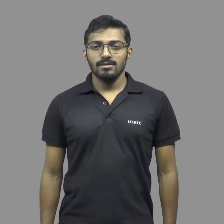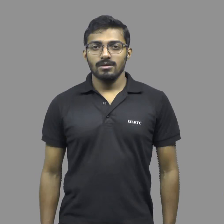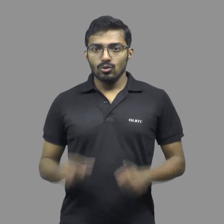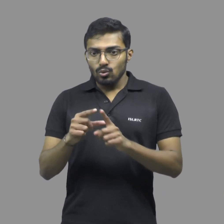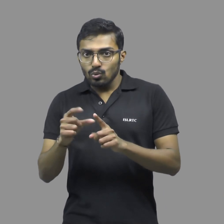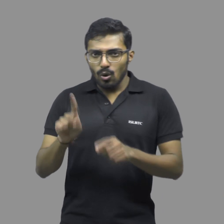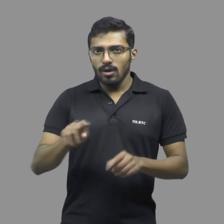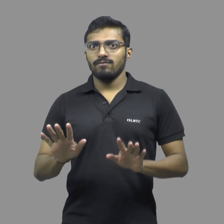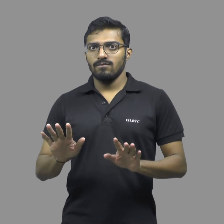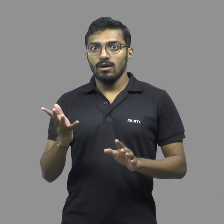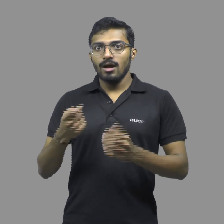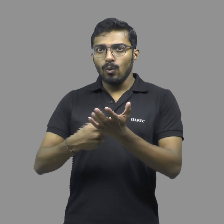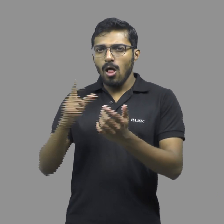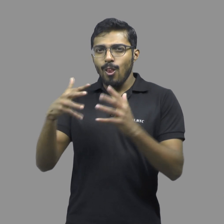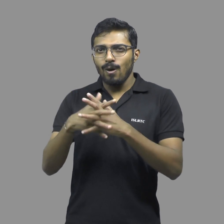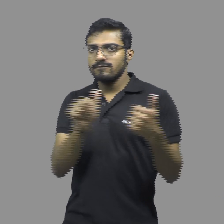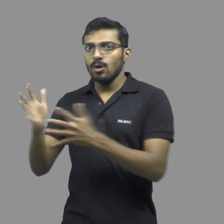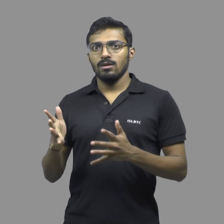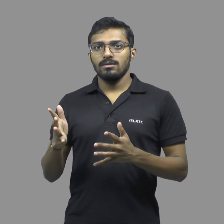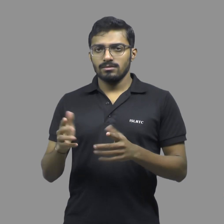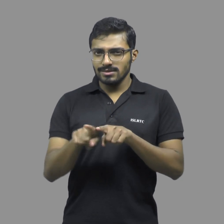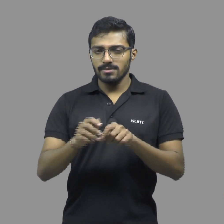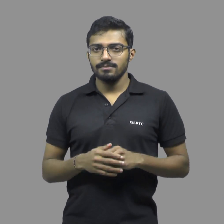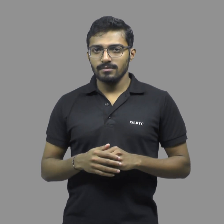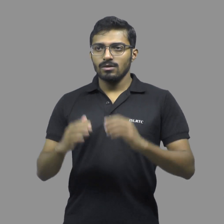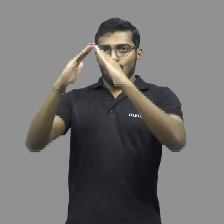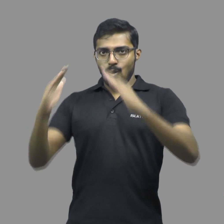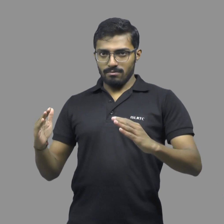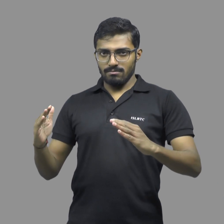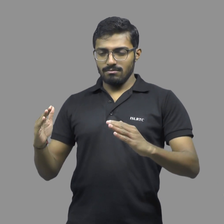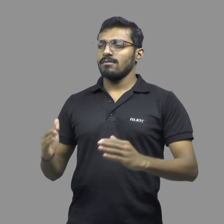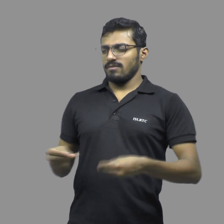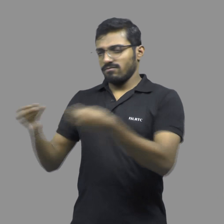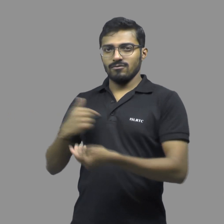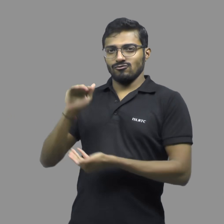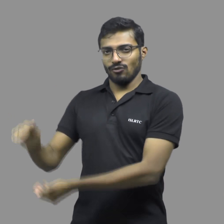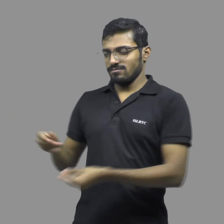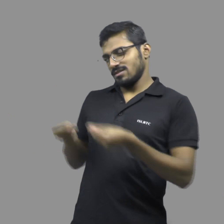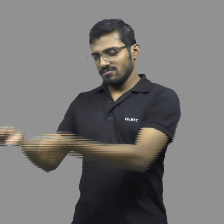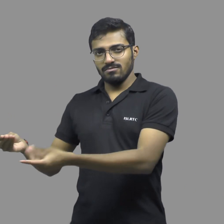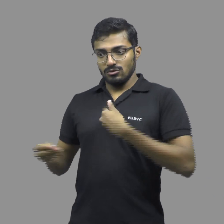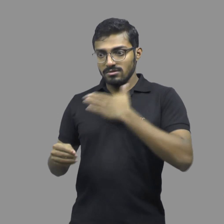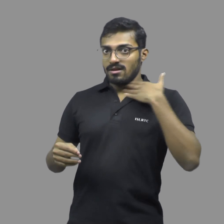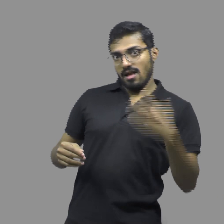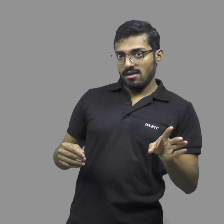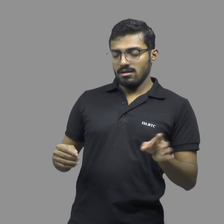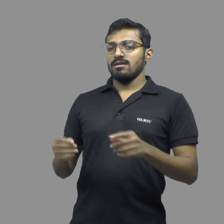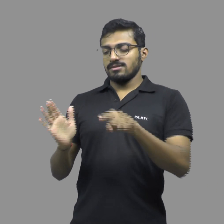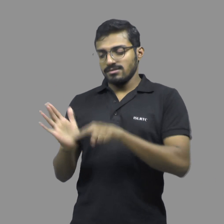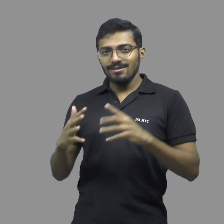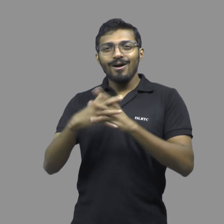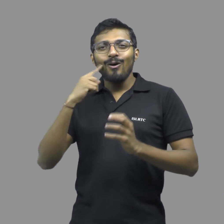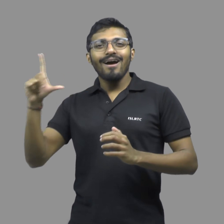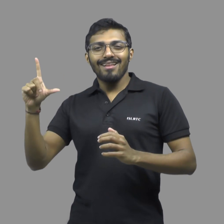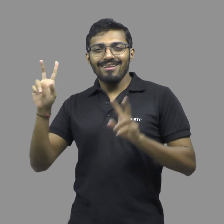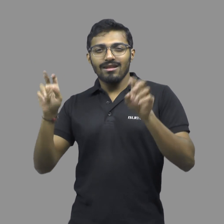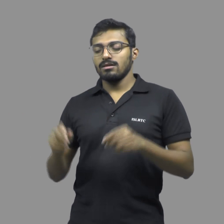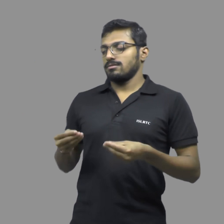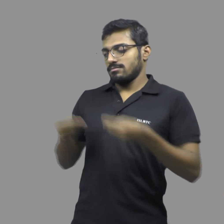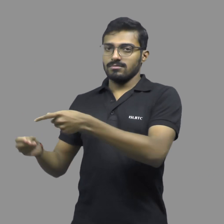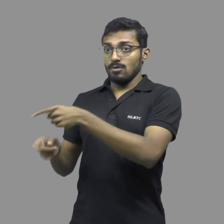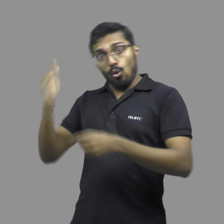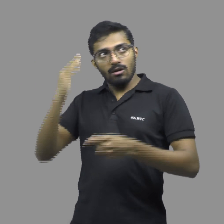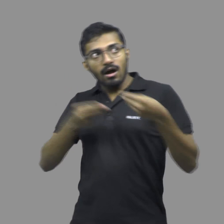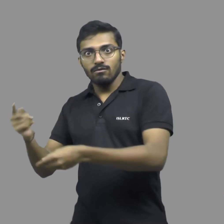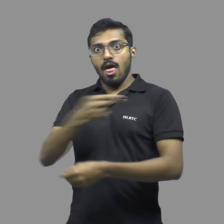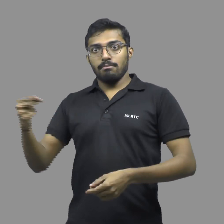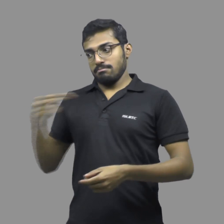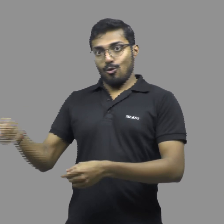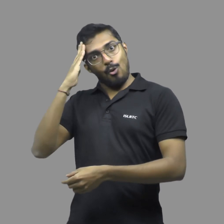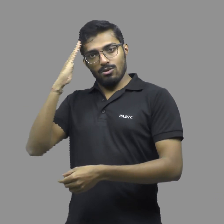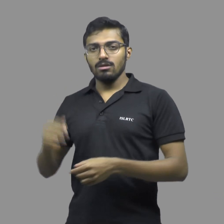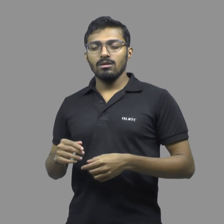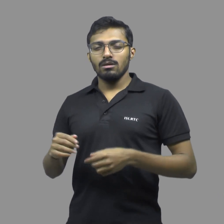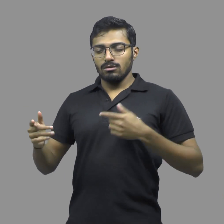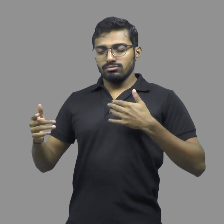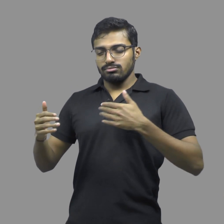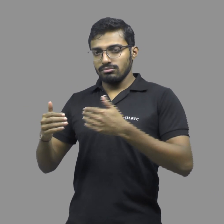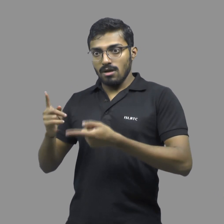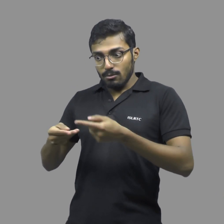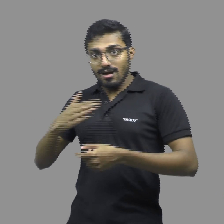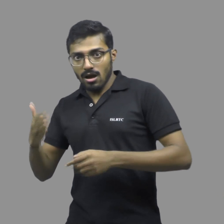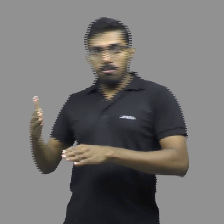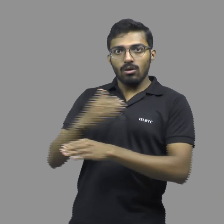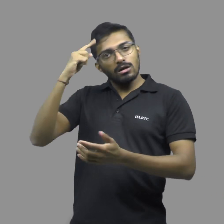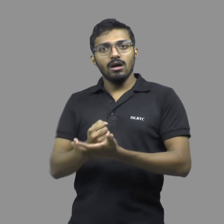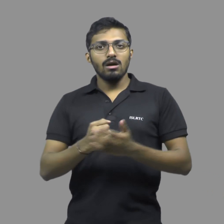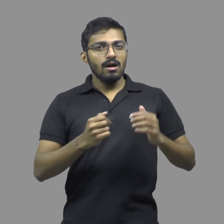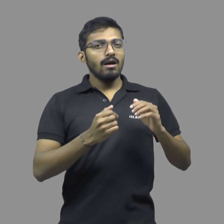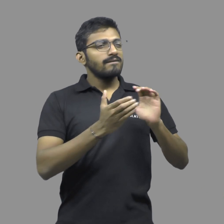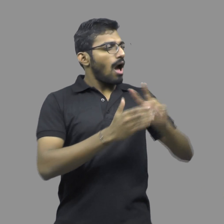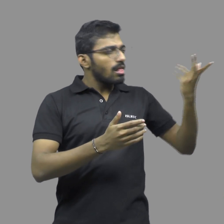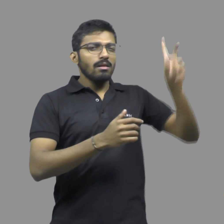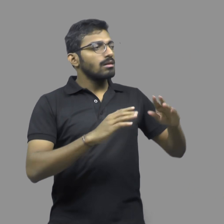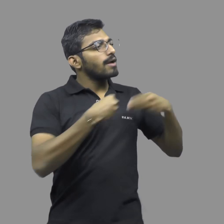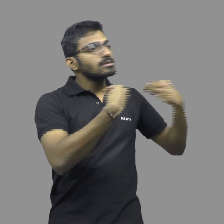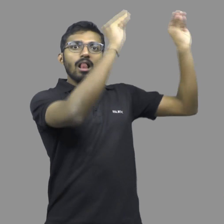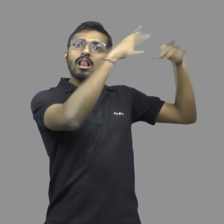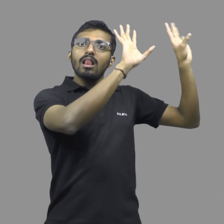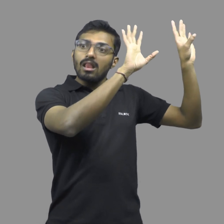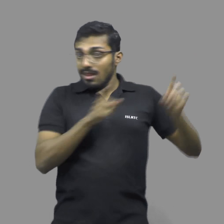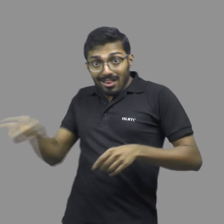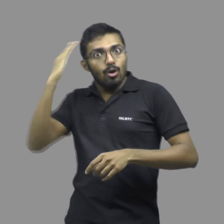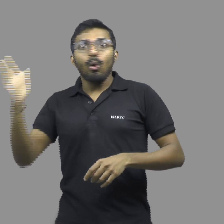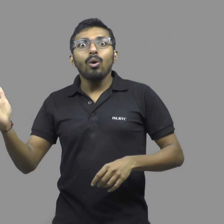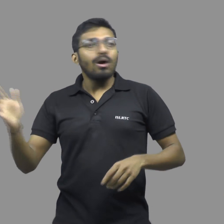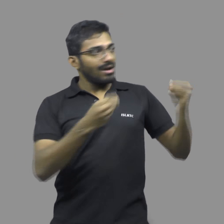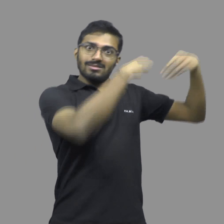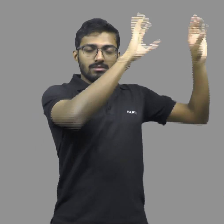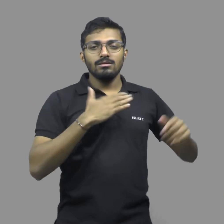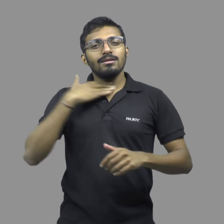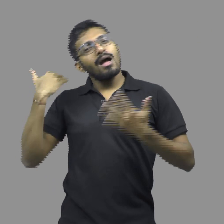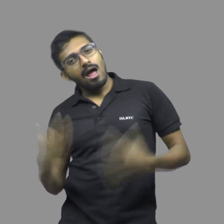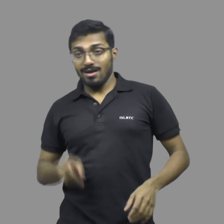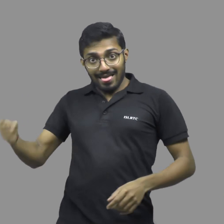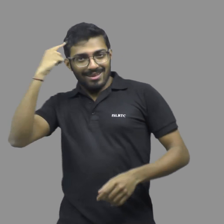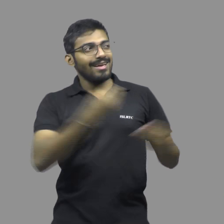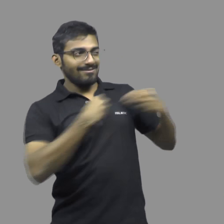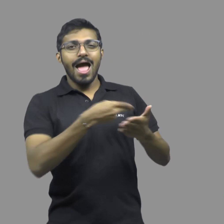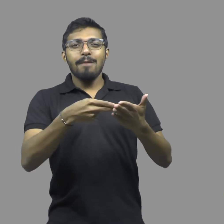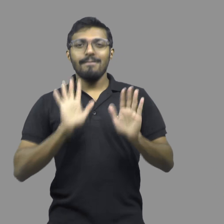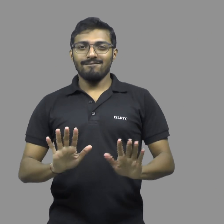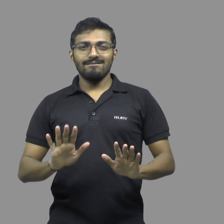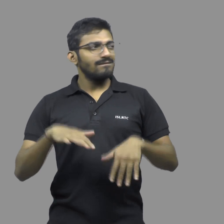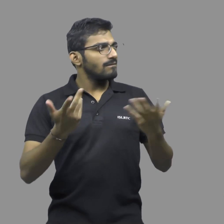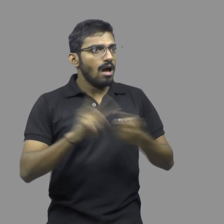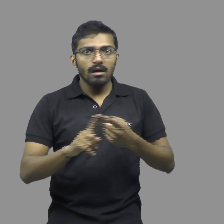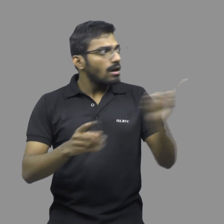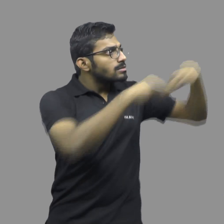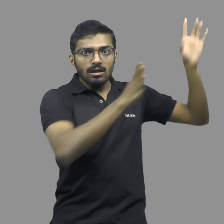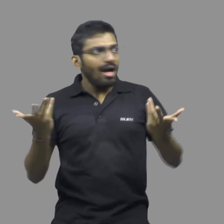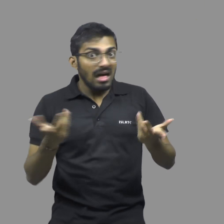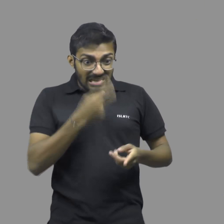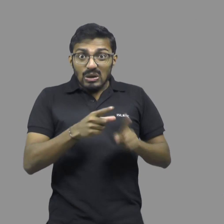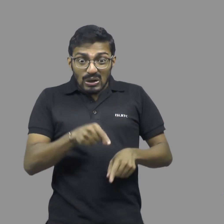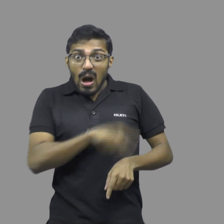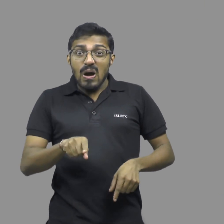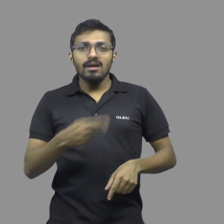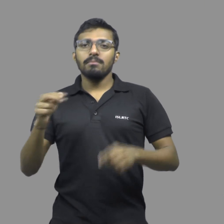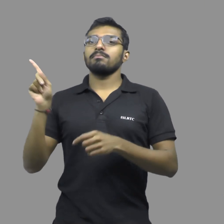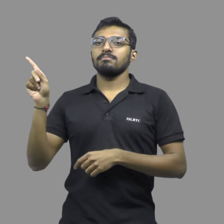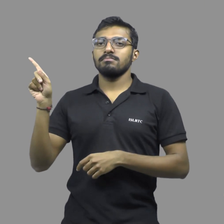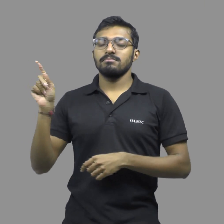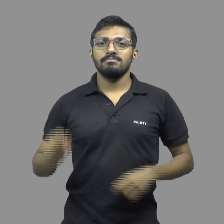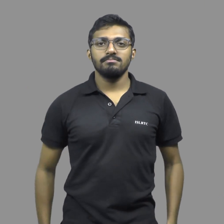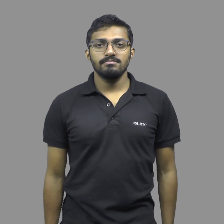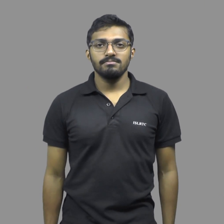Ademption